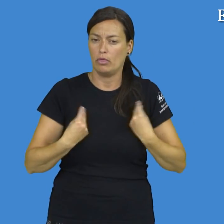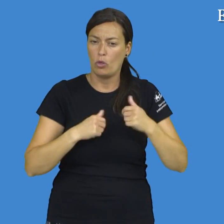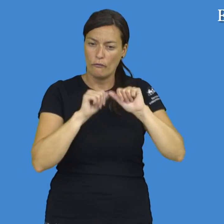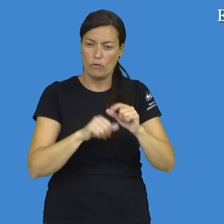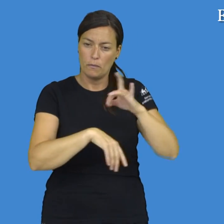forma